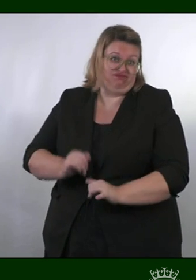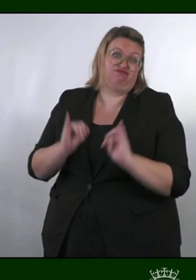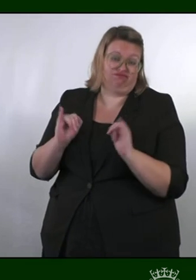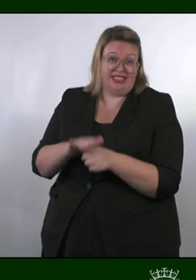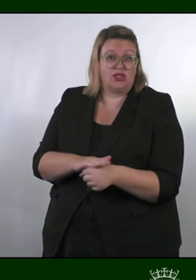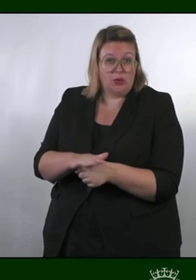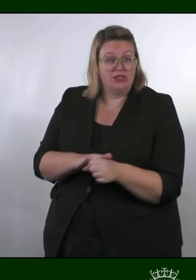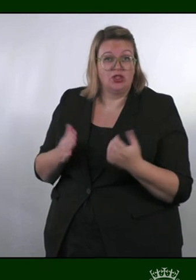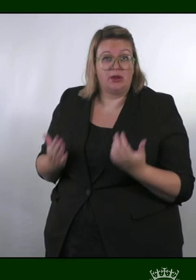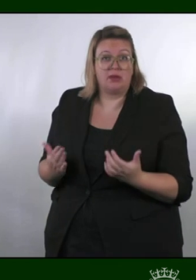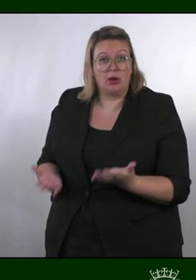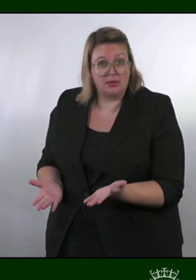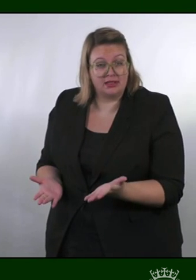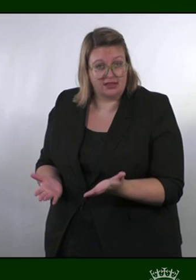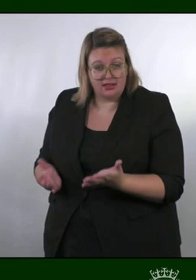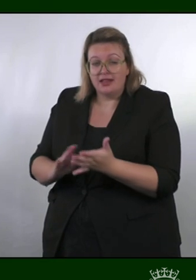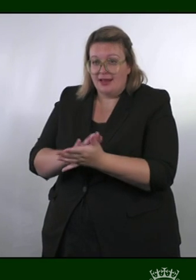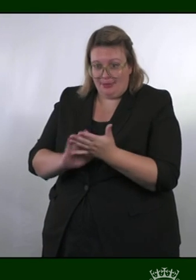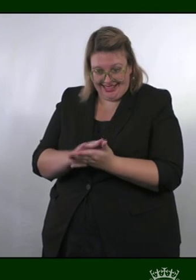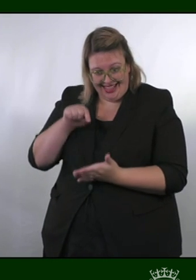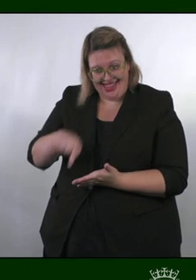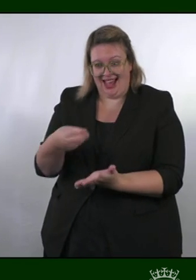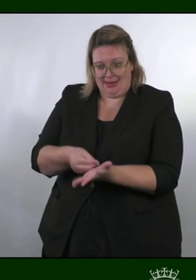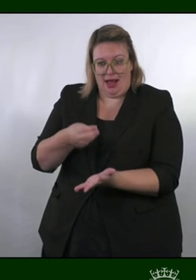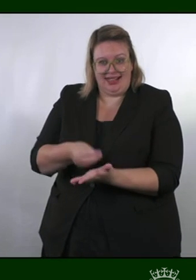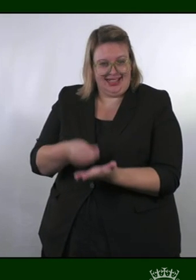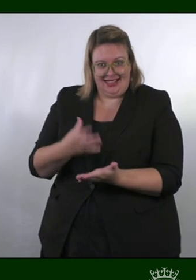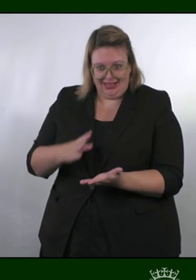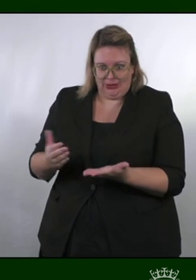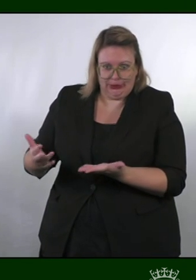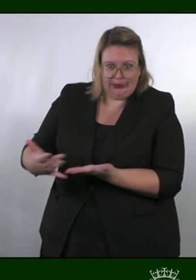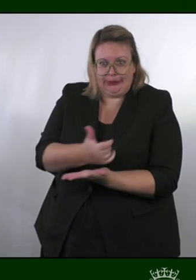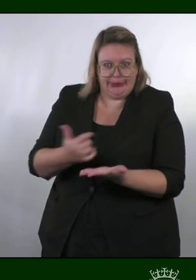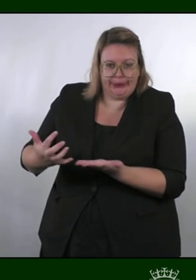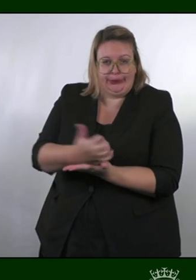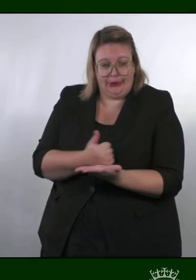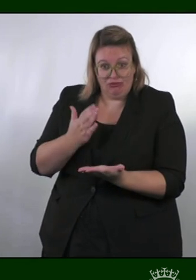Any need to make up that deficit is entirely down to him.